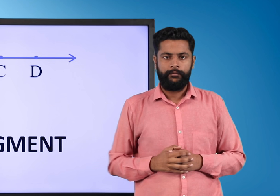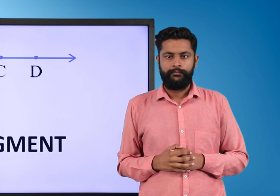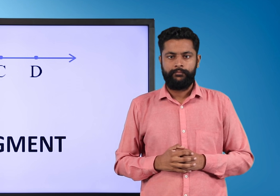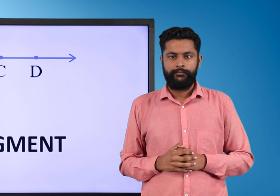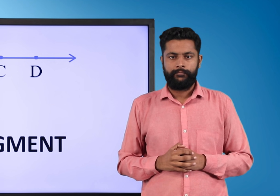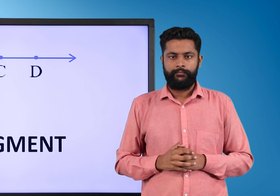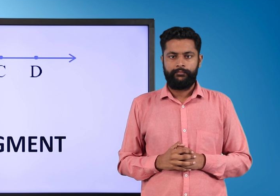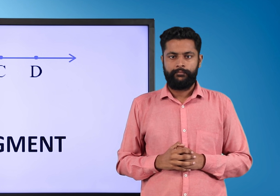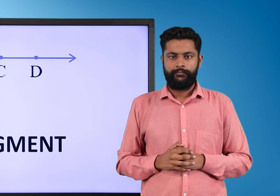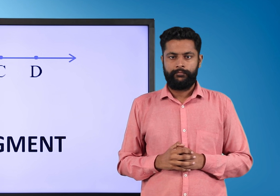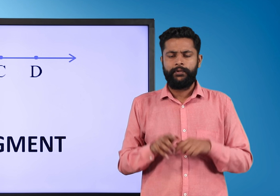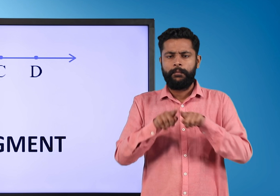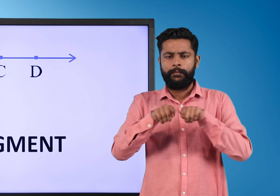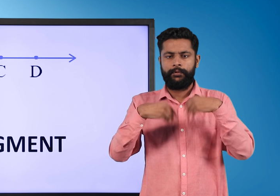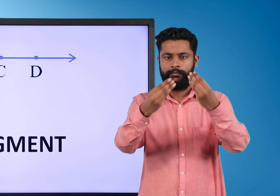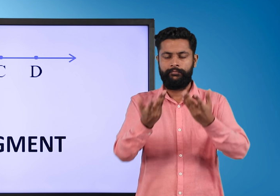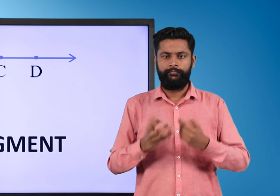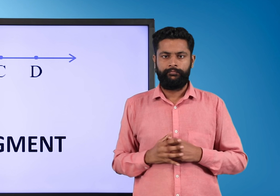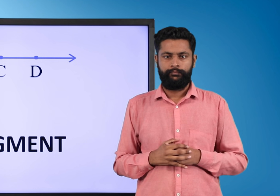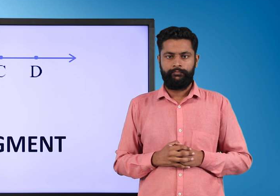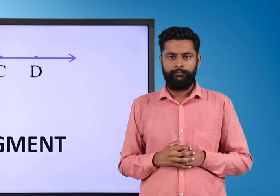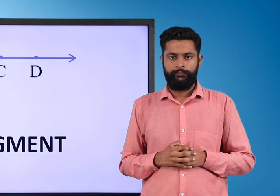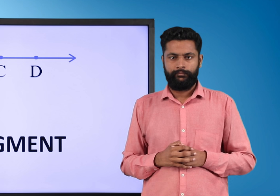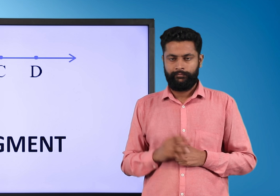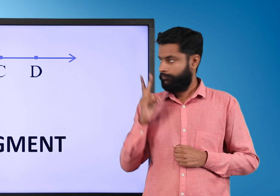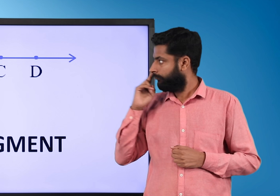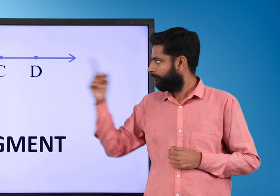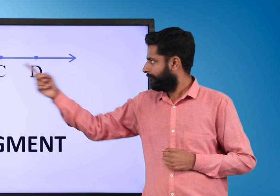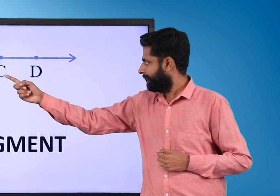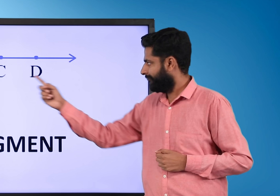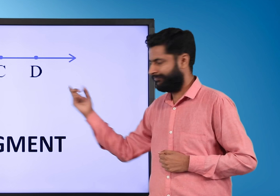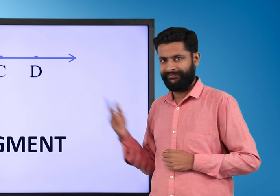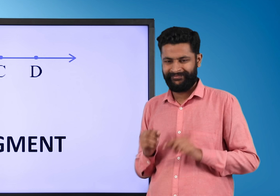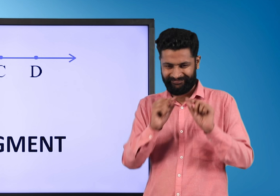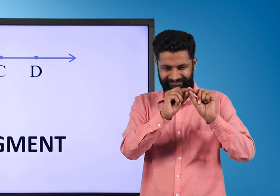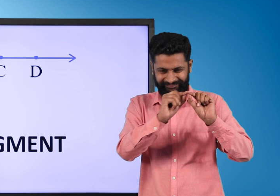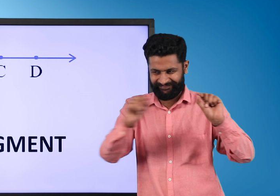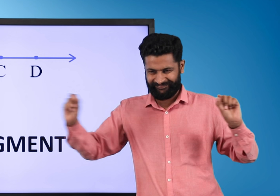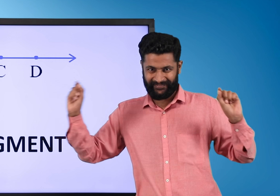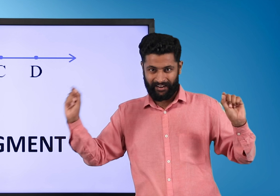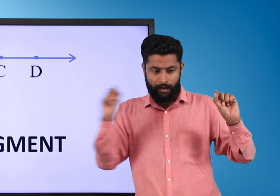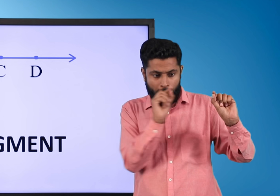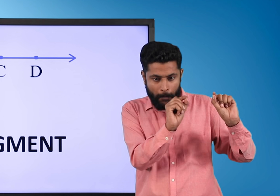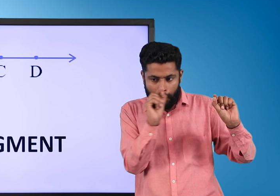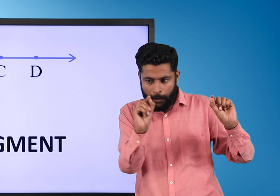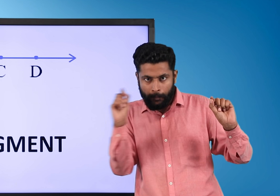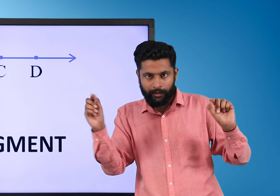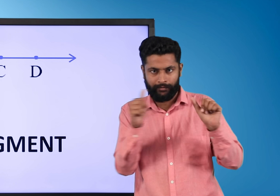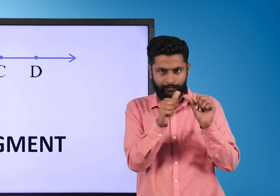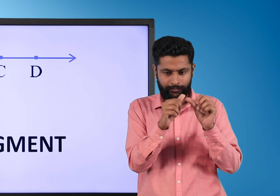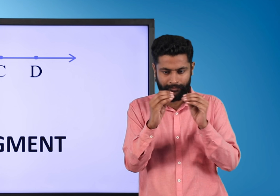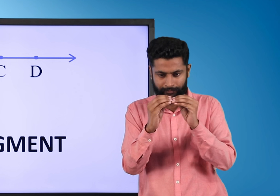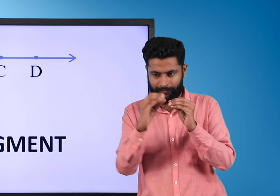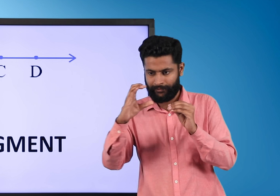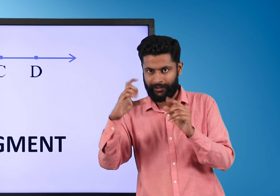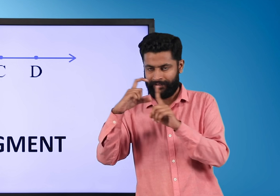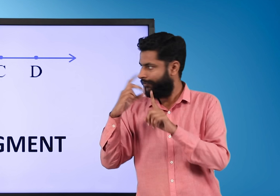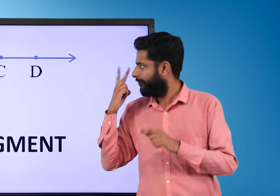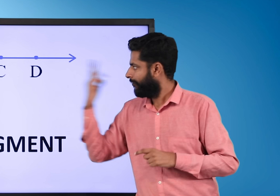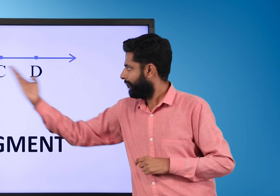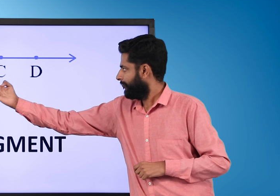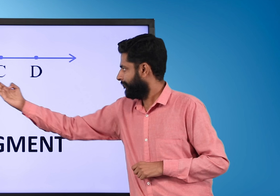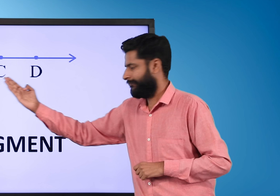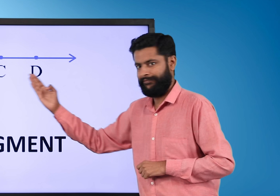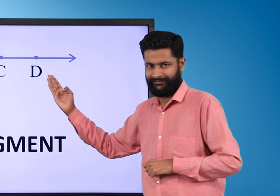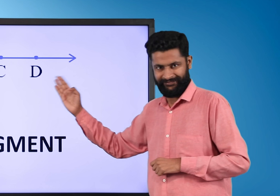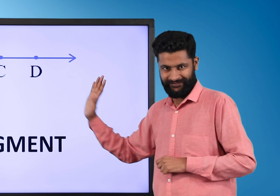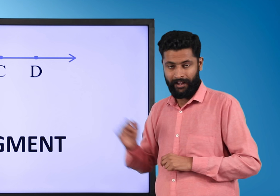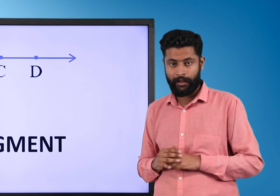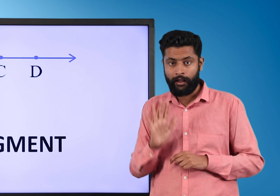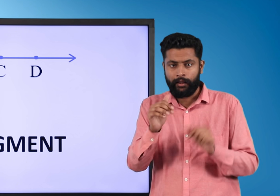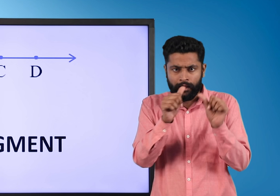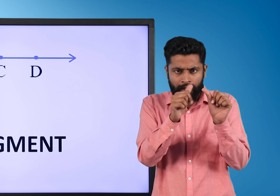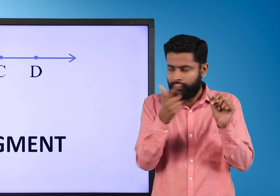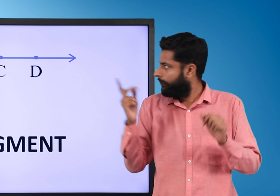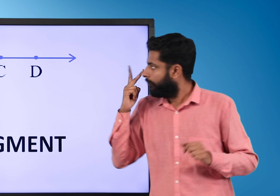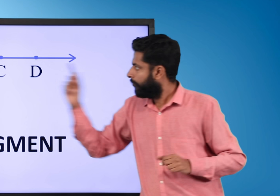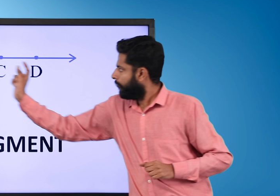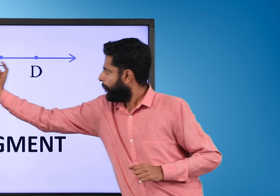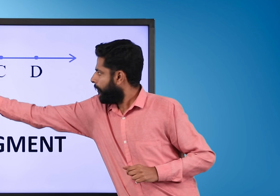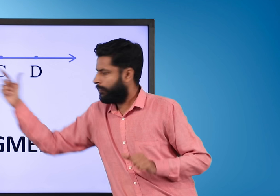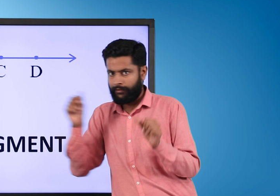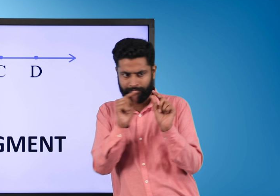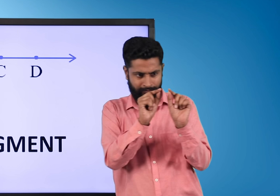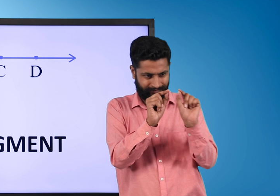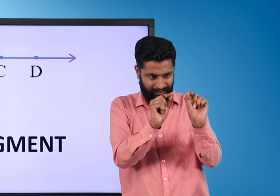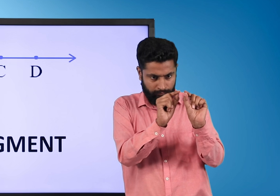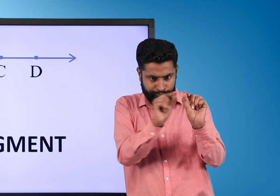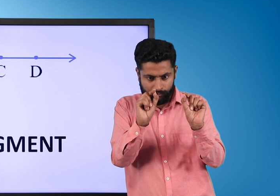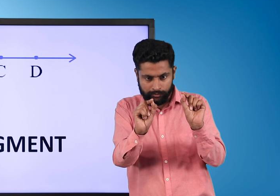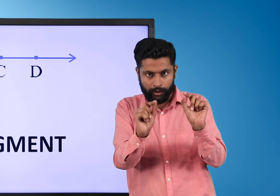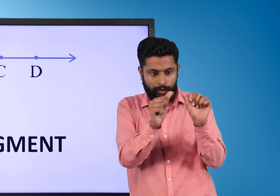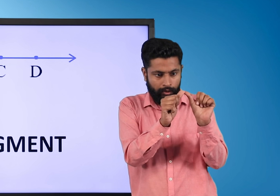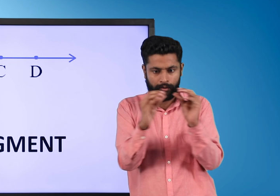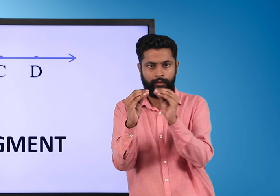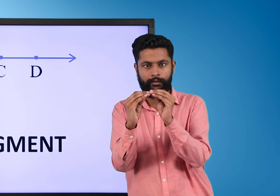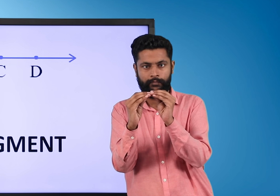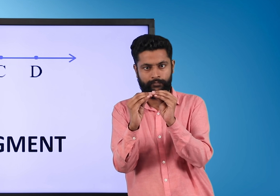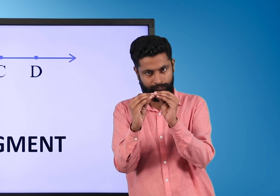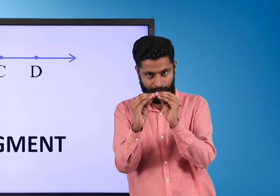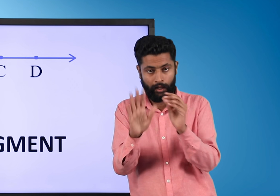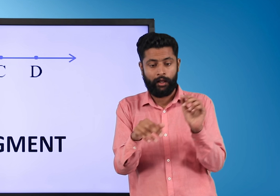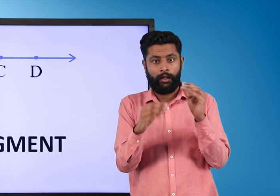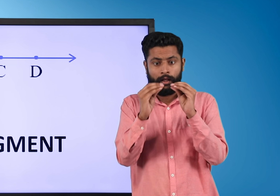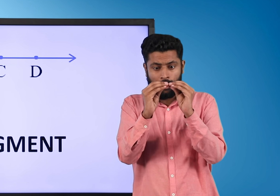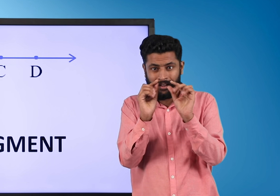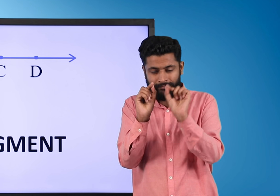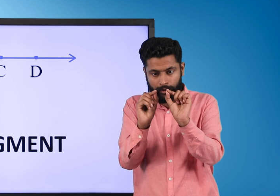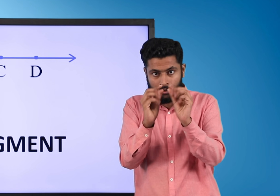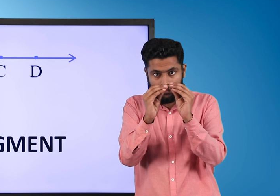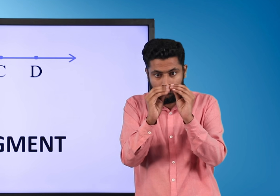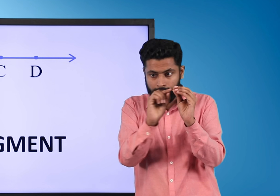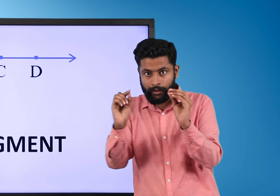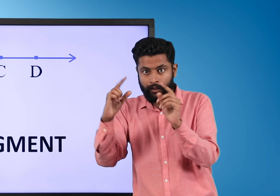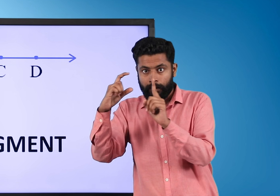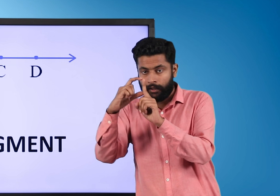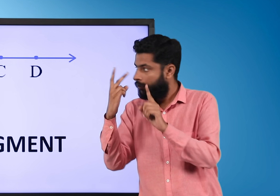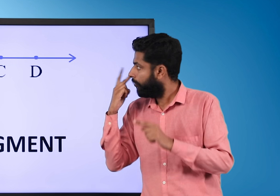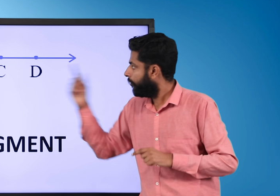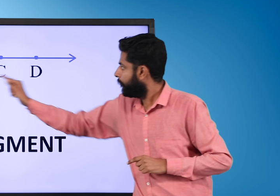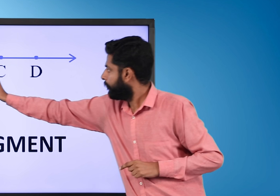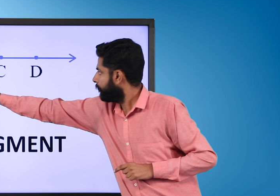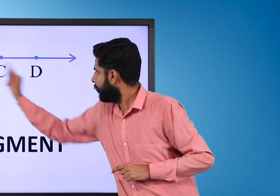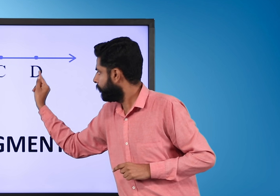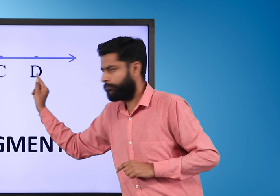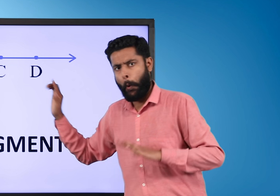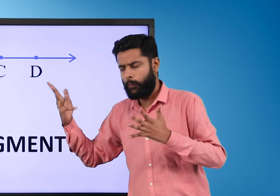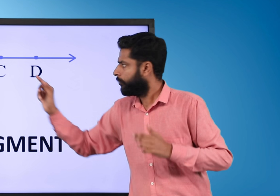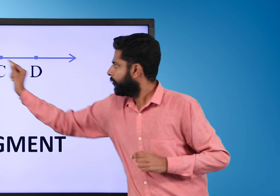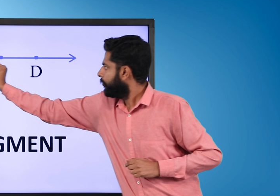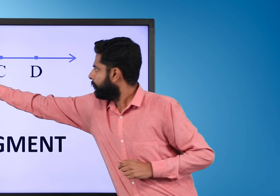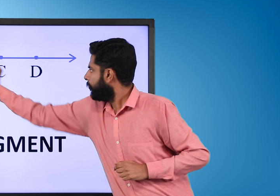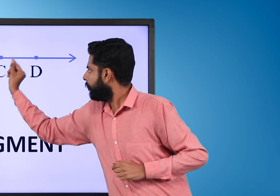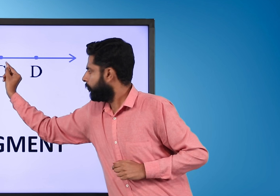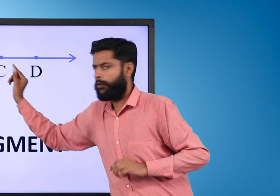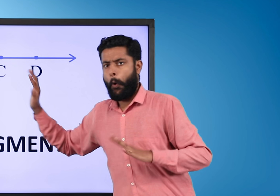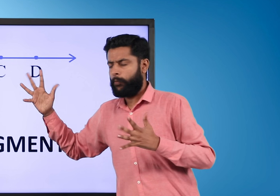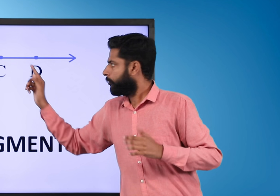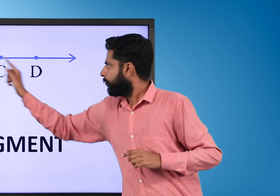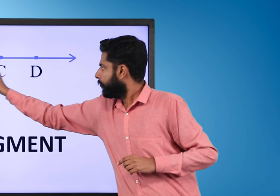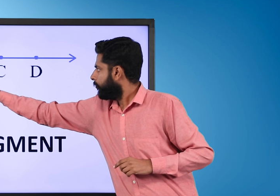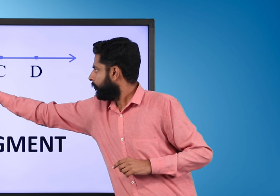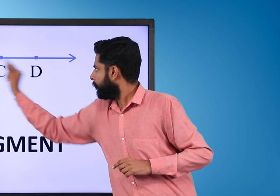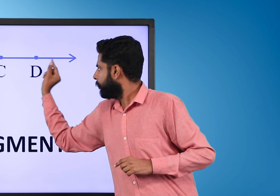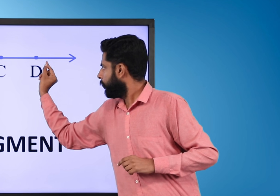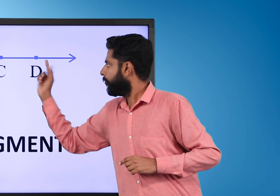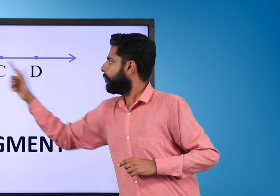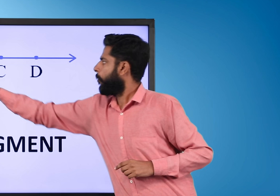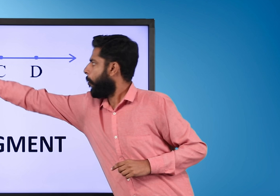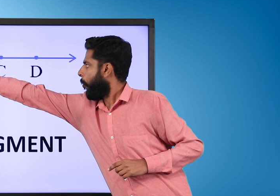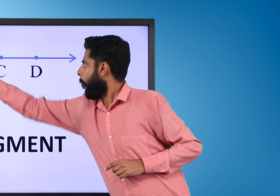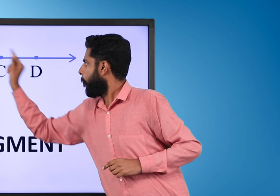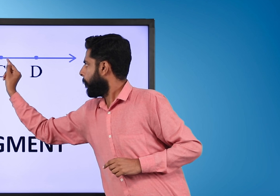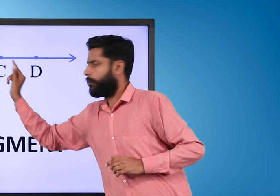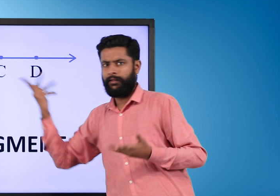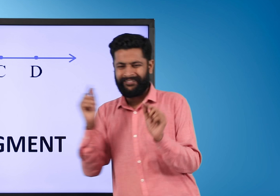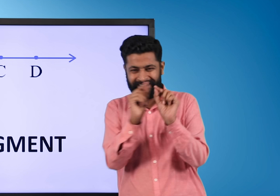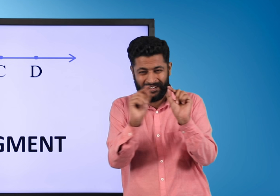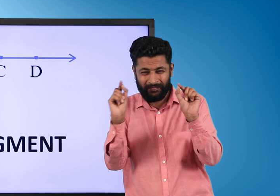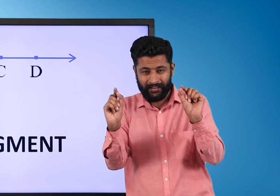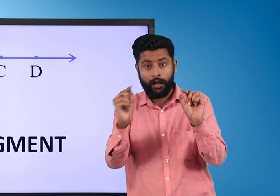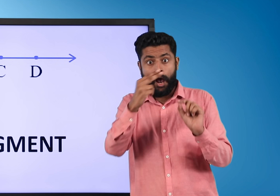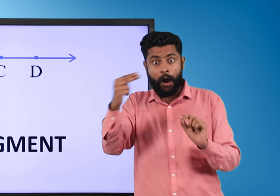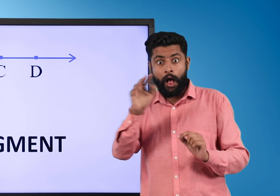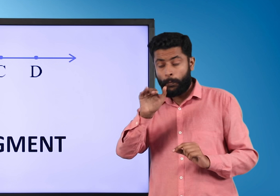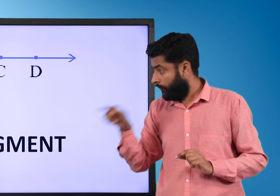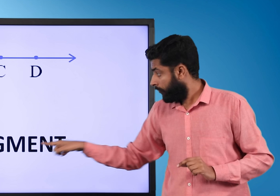For example In this line with points A, B, C, D We can have many line segments AB, BC, CD, AC, AD and BD.